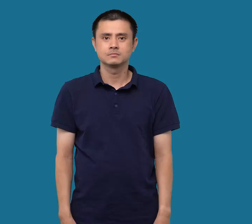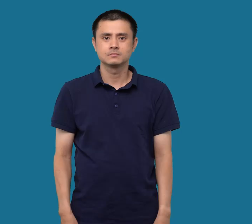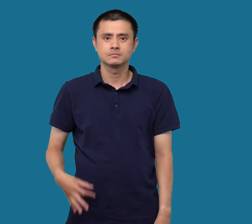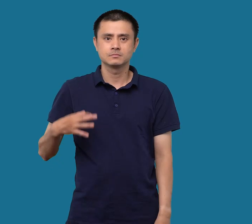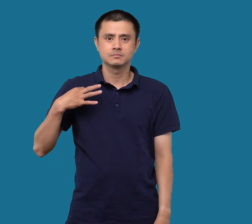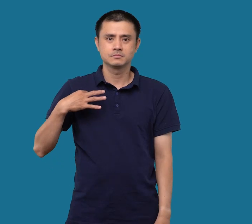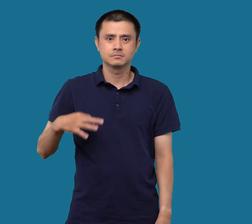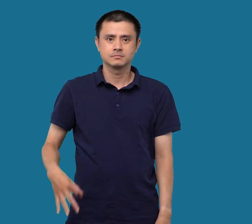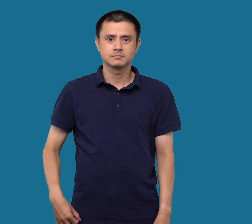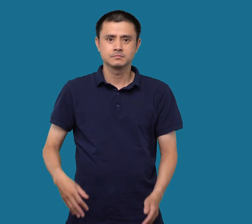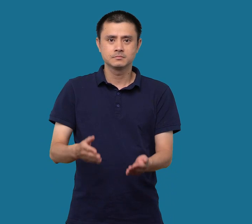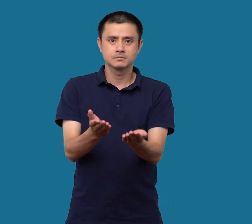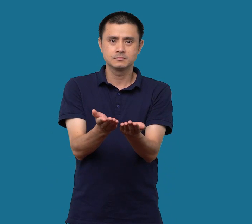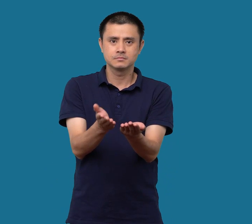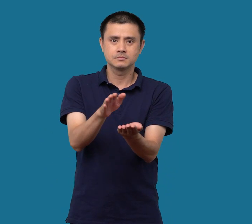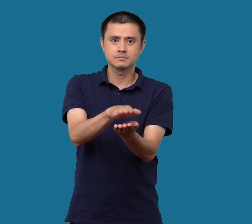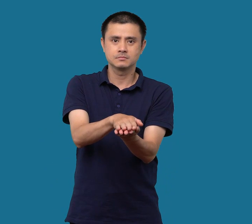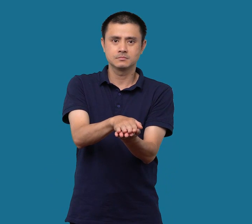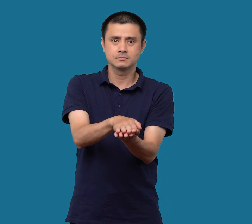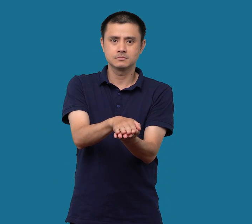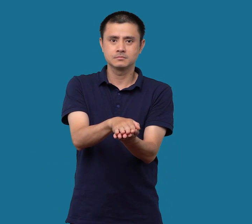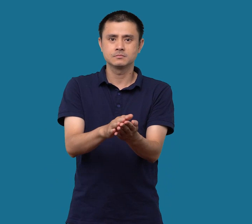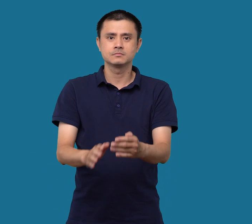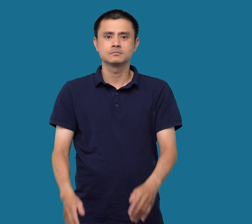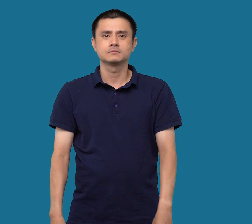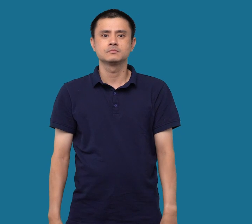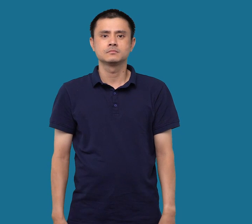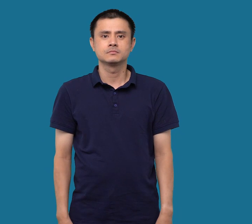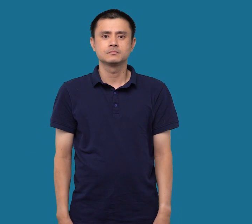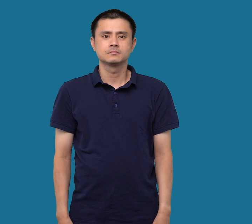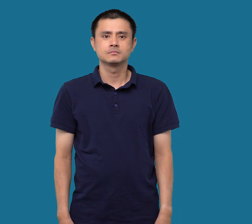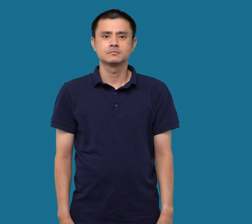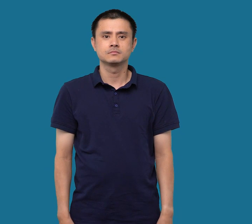gấp quần áo